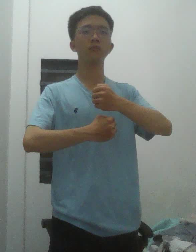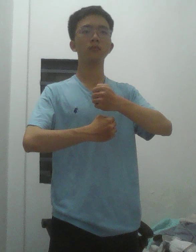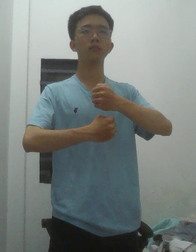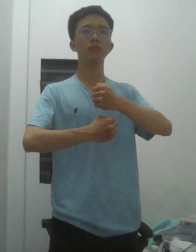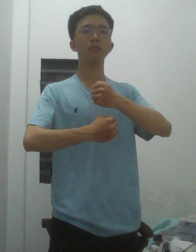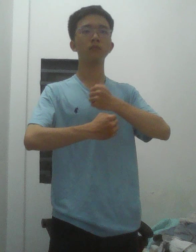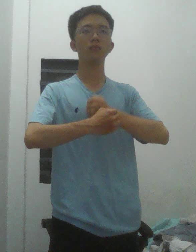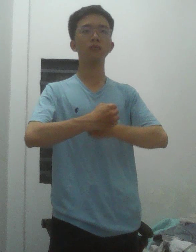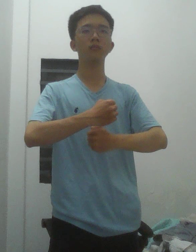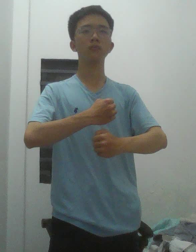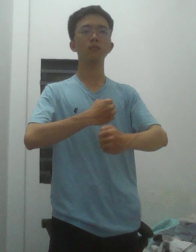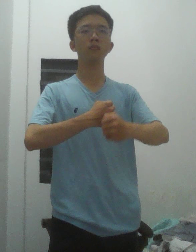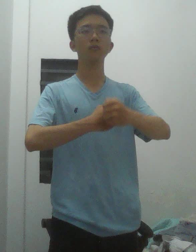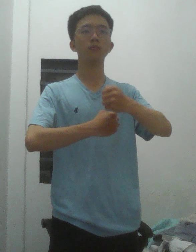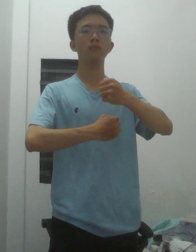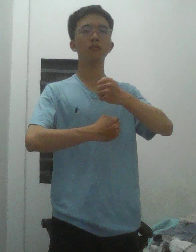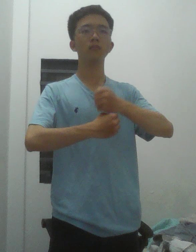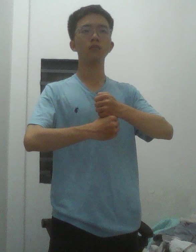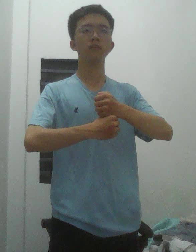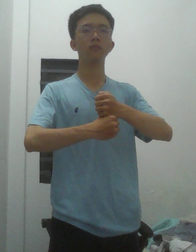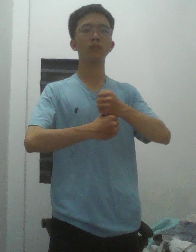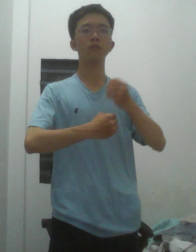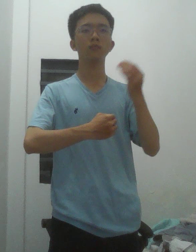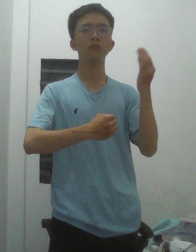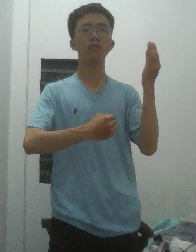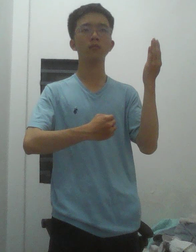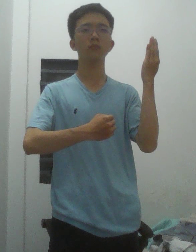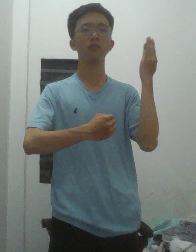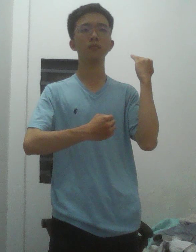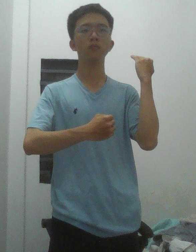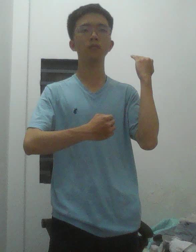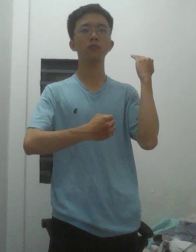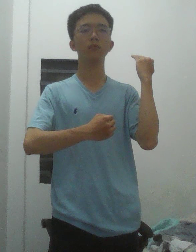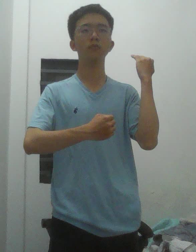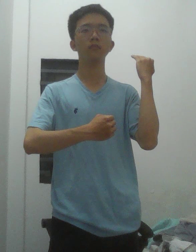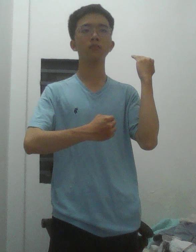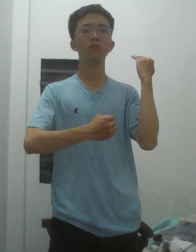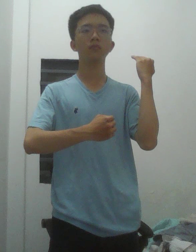nam truoc